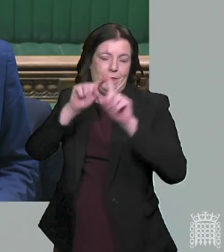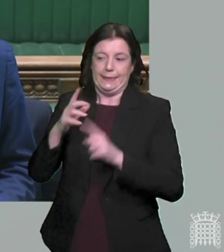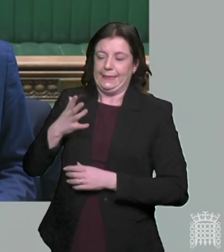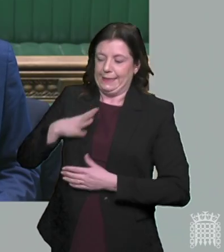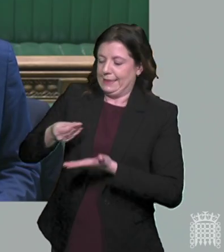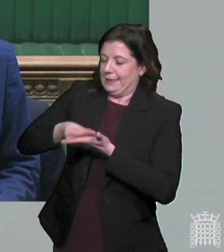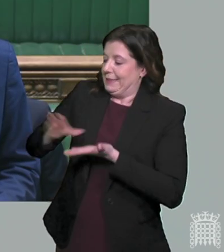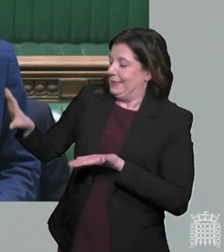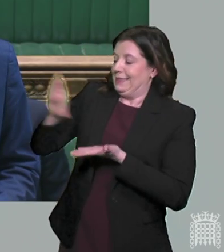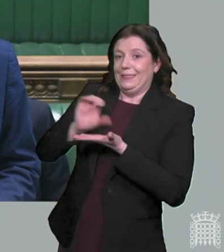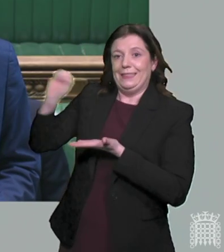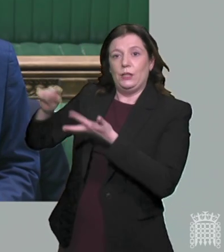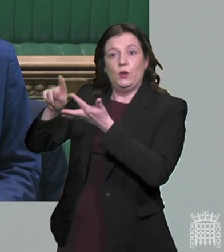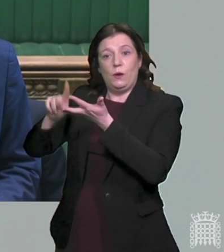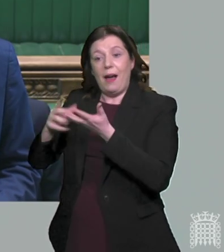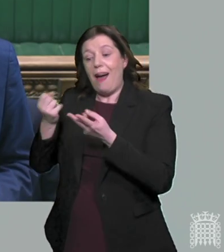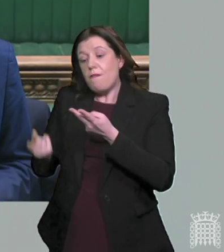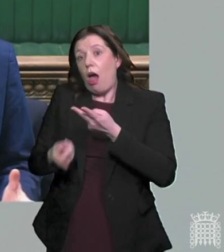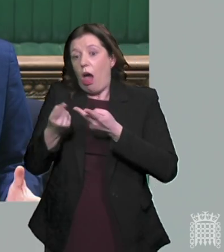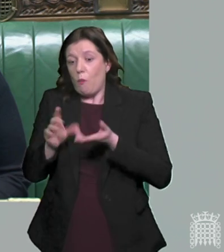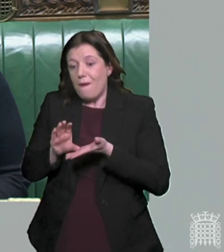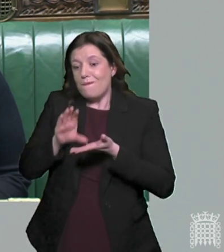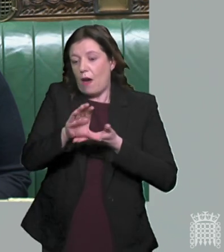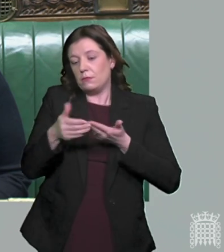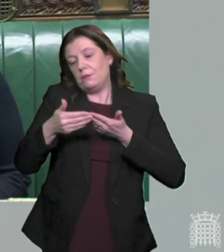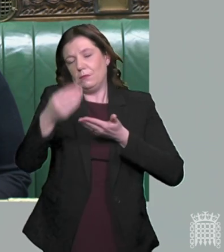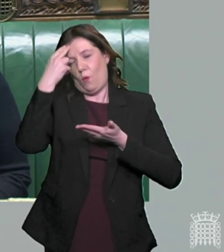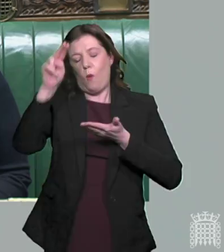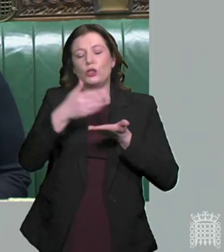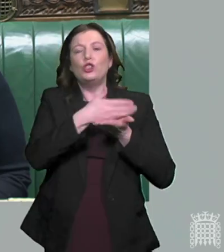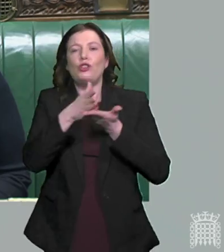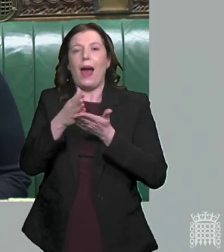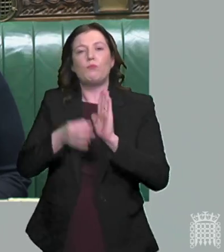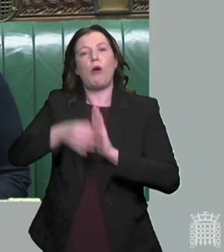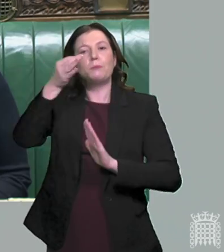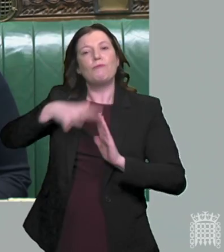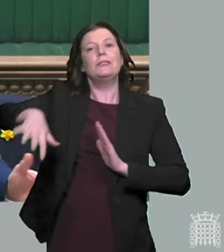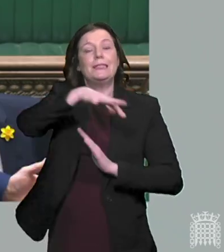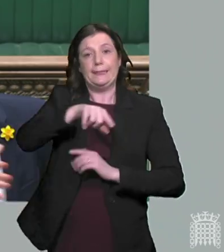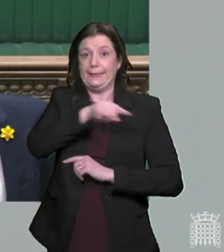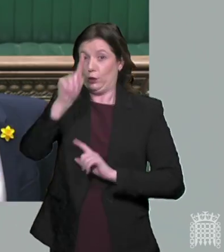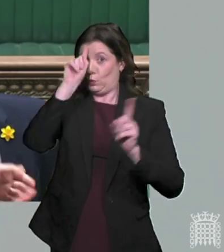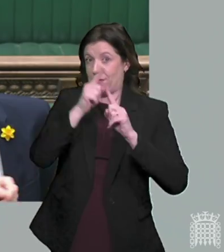There is, of course, the shared prosperity fund coming forward, which universities will need to apply to.